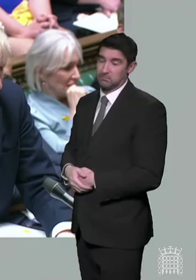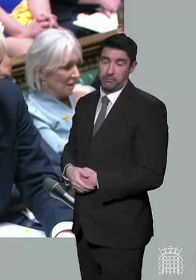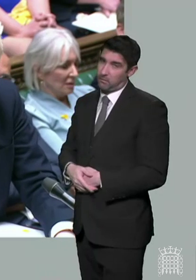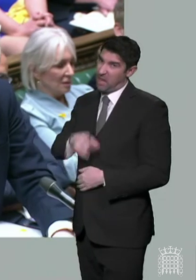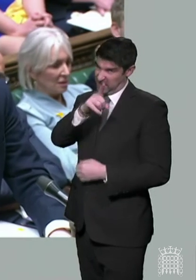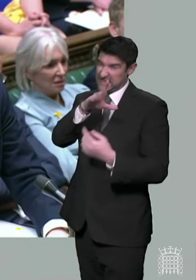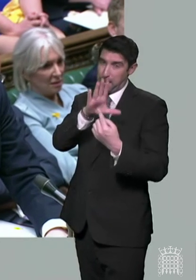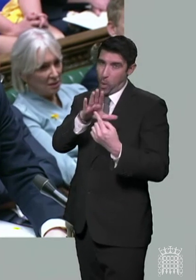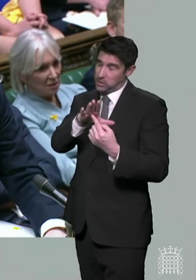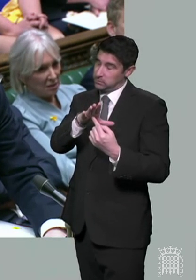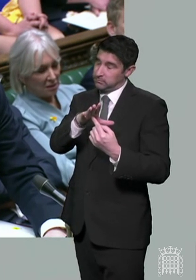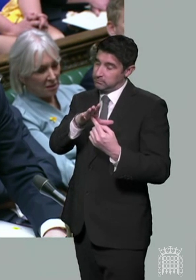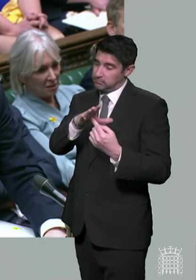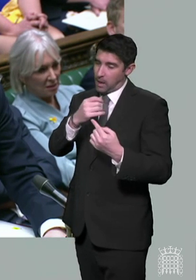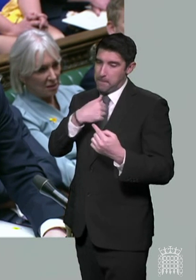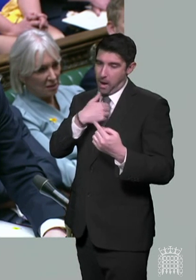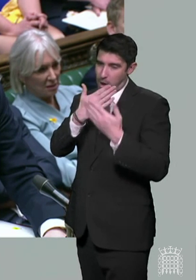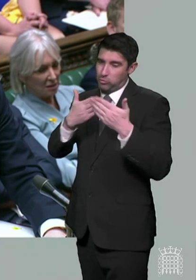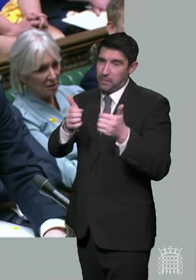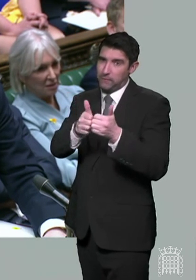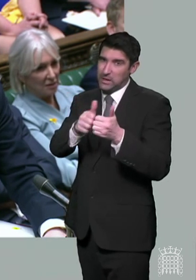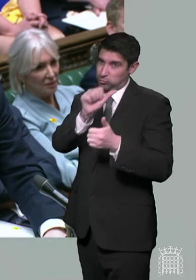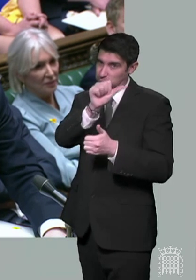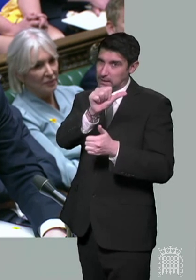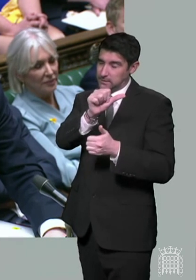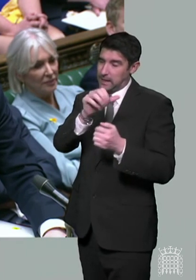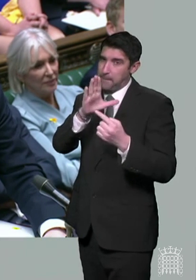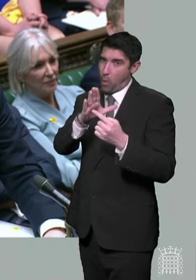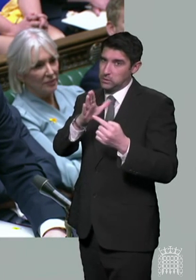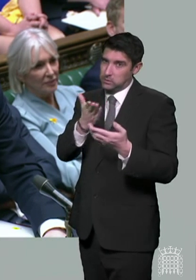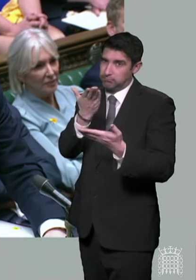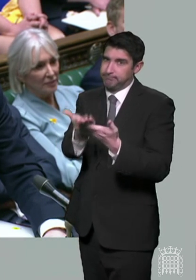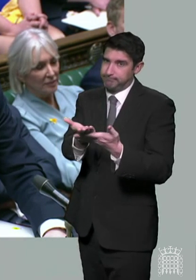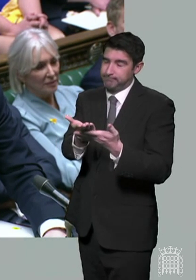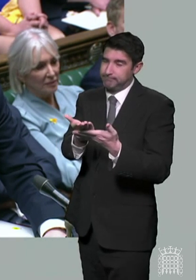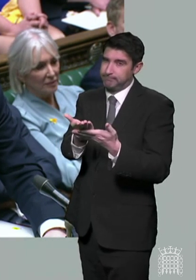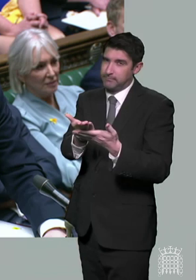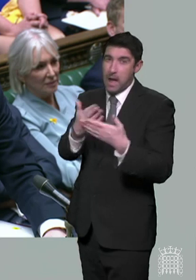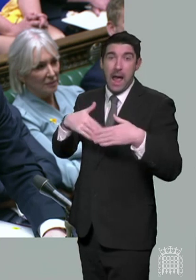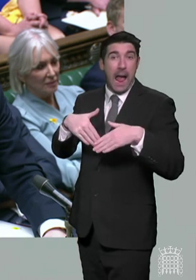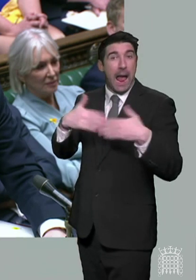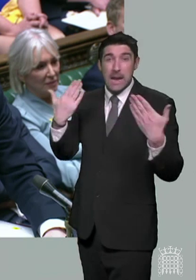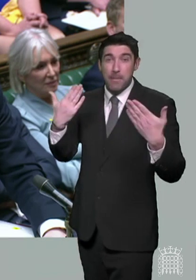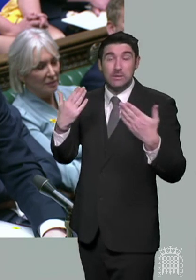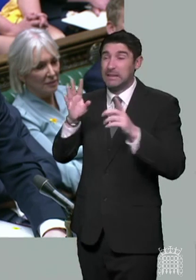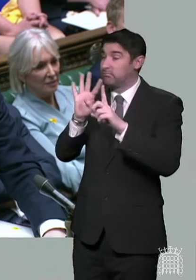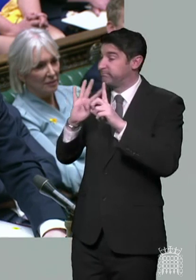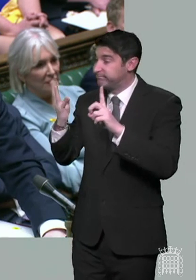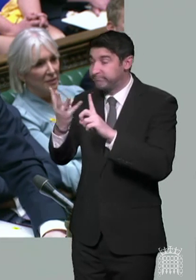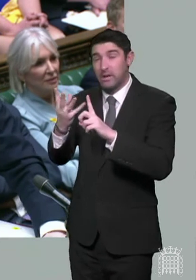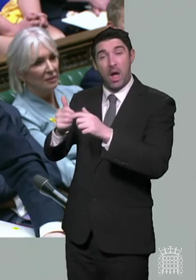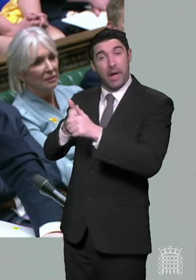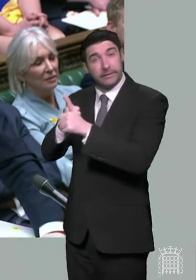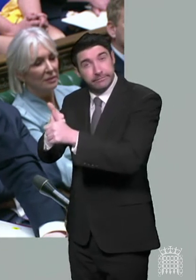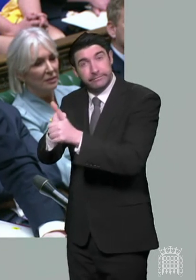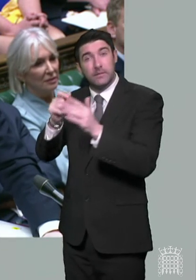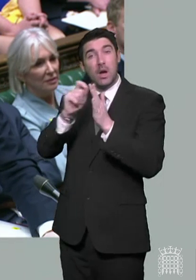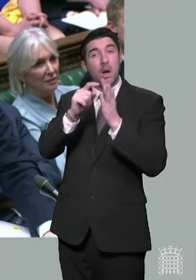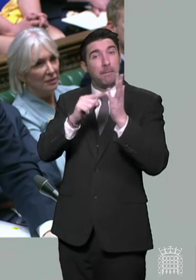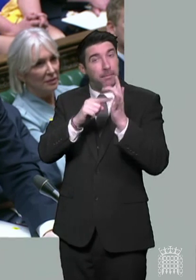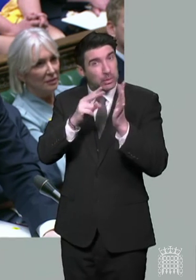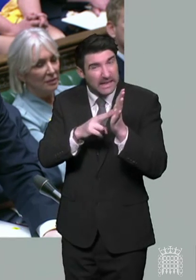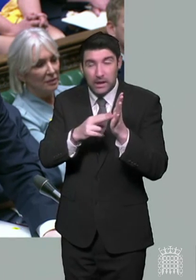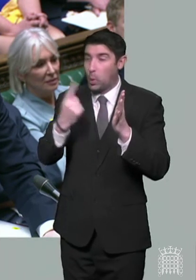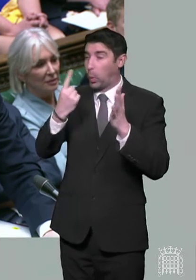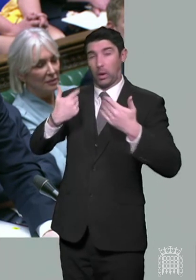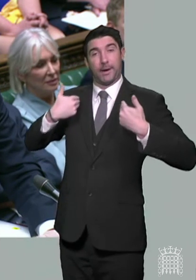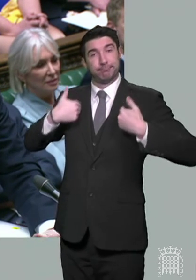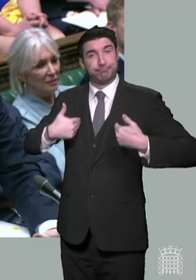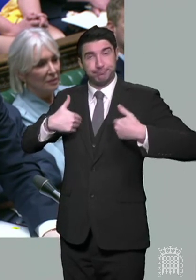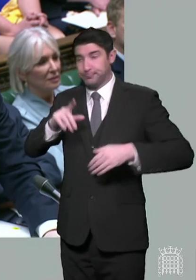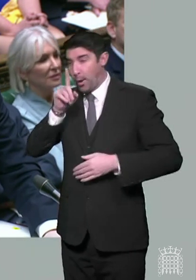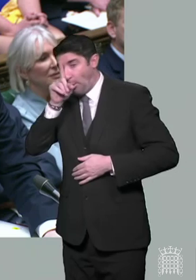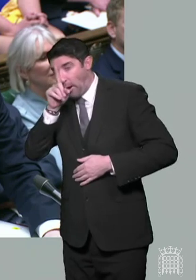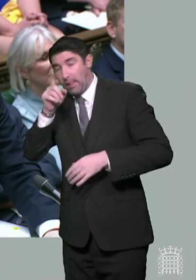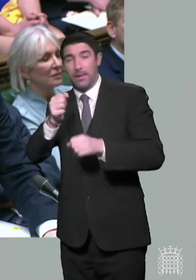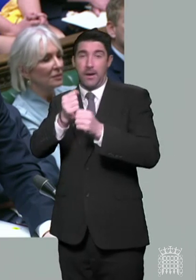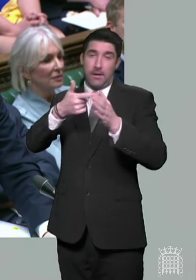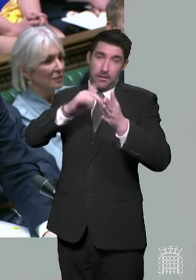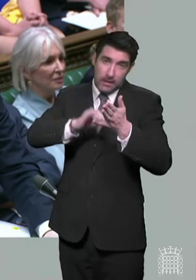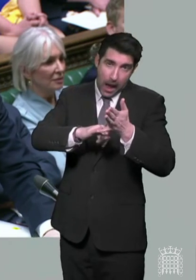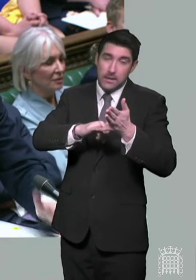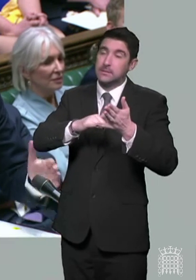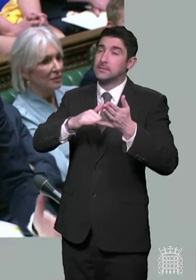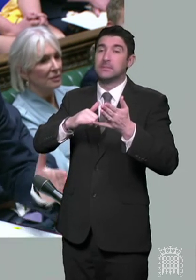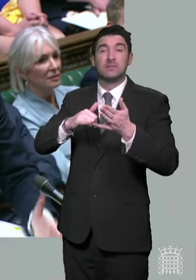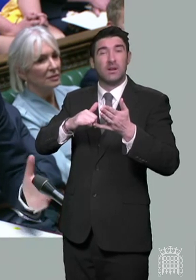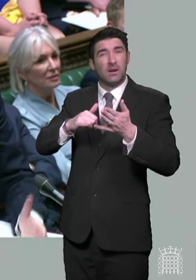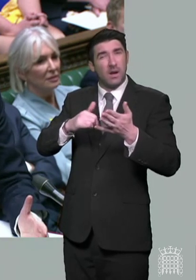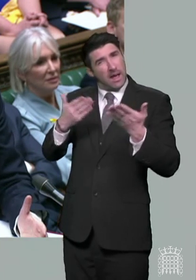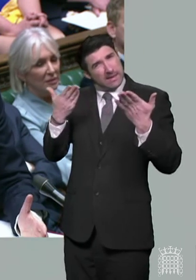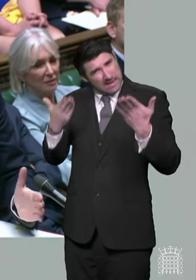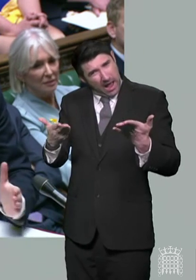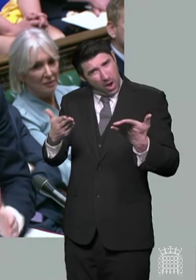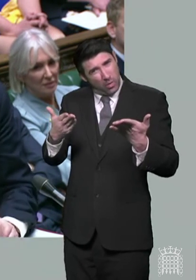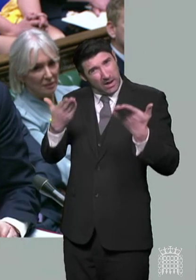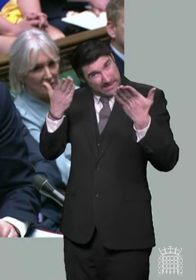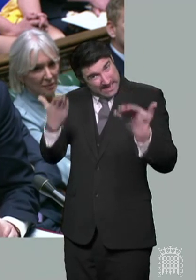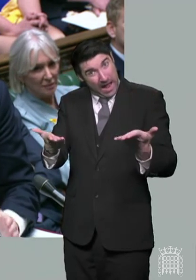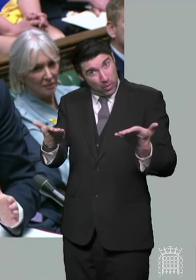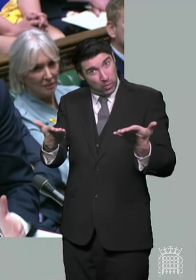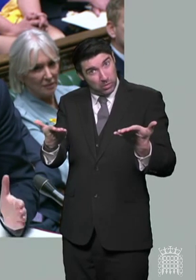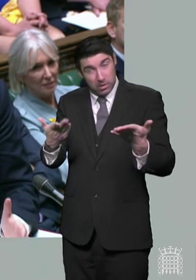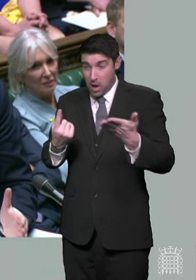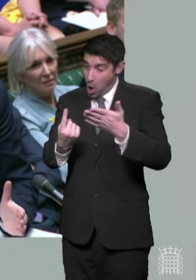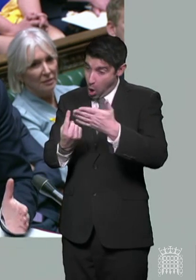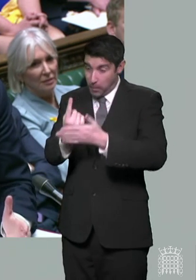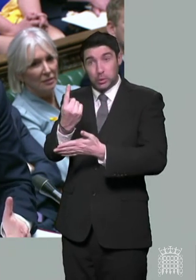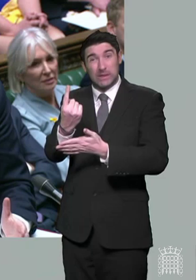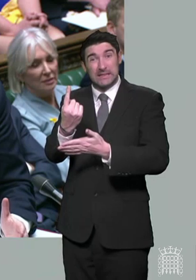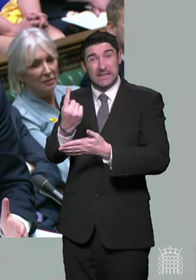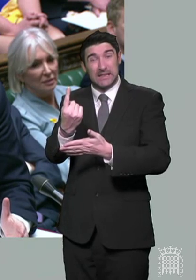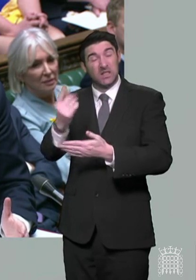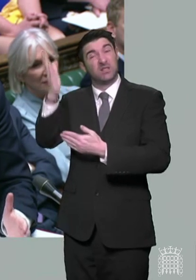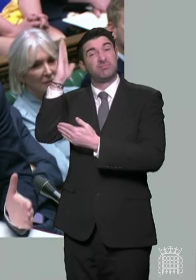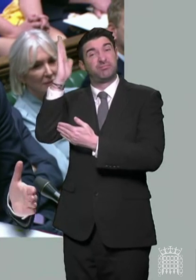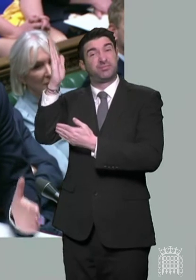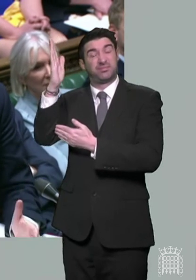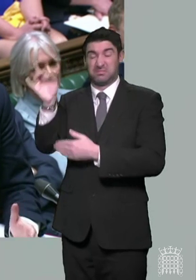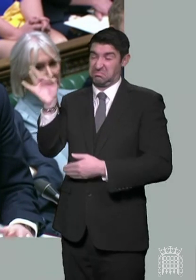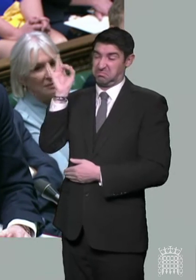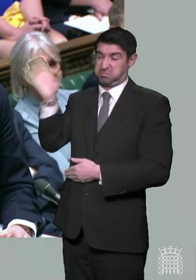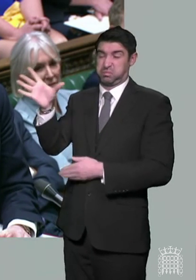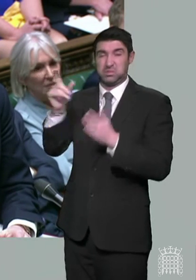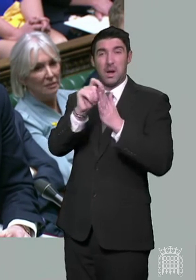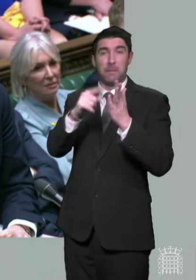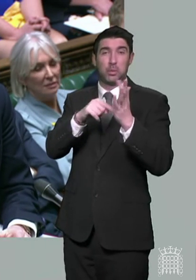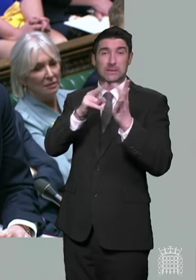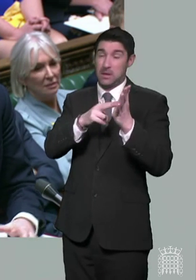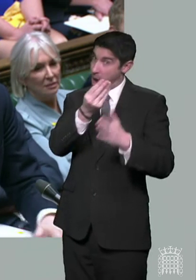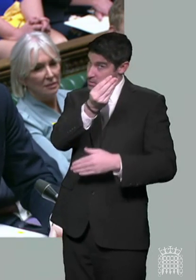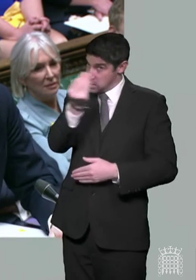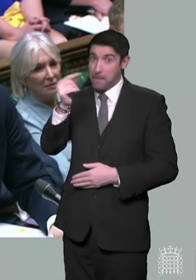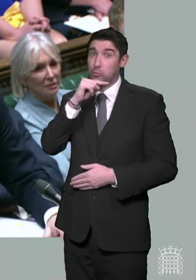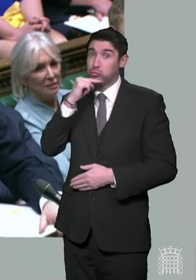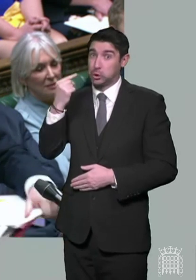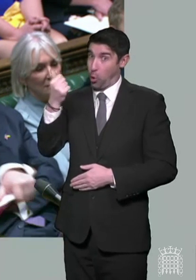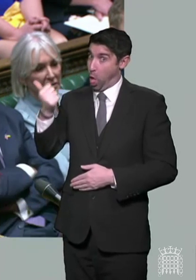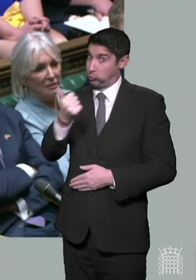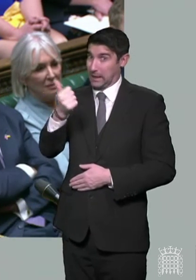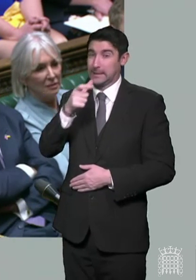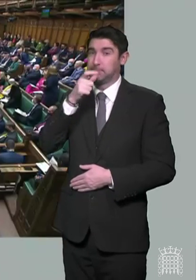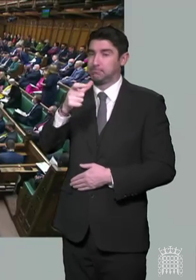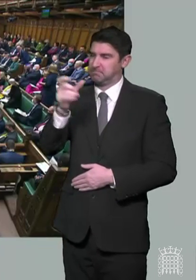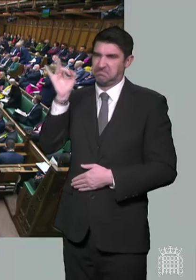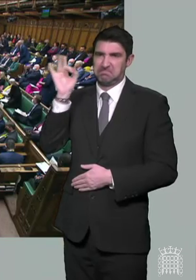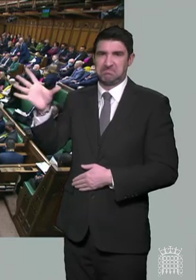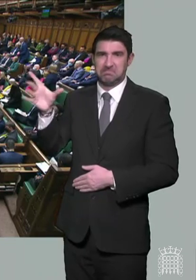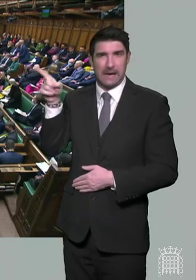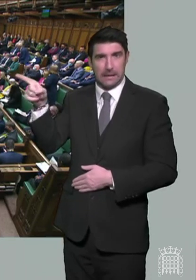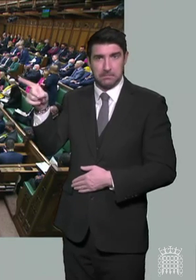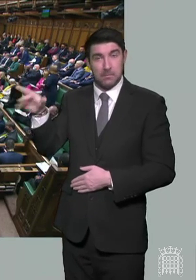I do hope that those who have any links with the Putin regime whatever—any so-called oligarchs and all those who are in any way associated with the regime—take this opportunity, as some brave individuals already have, to dissociate themselves from this barbaric invasion.